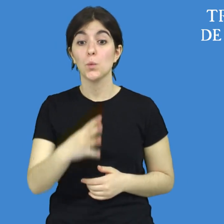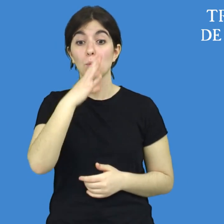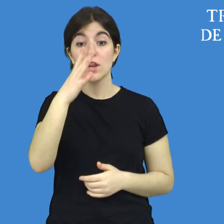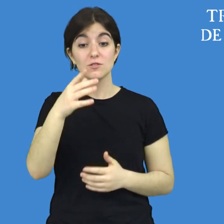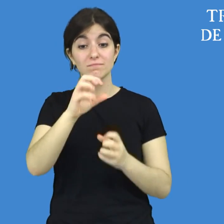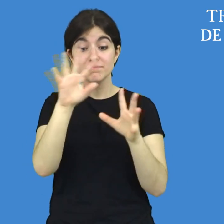motivo